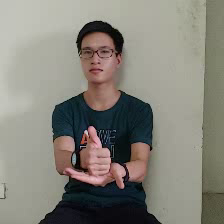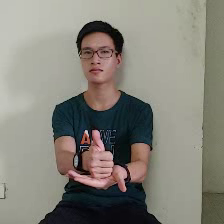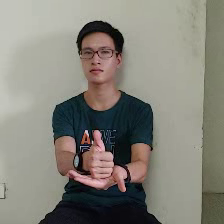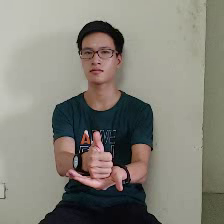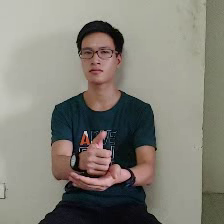Giúp